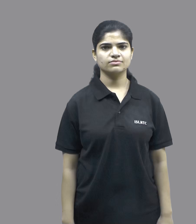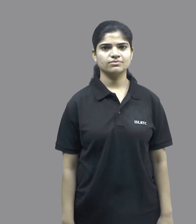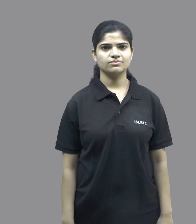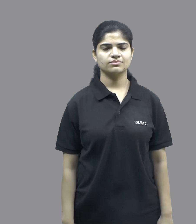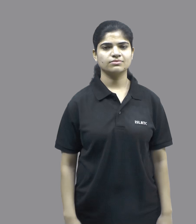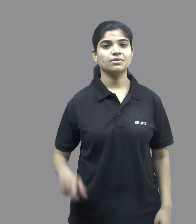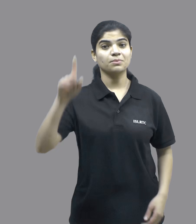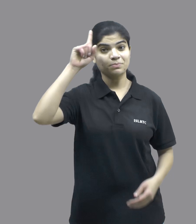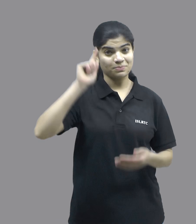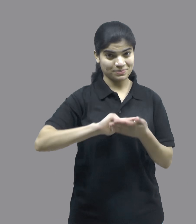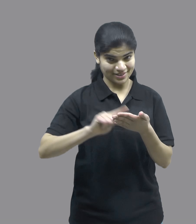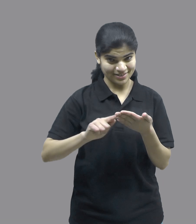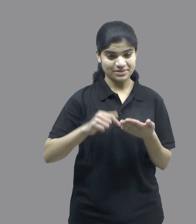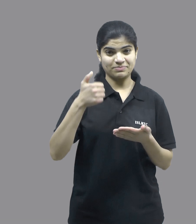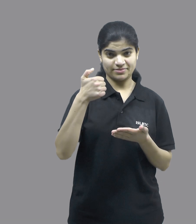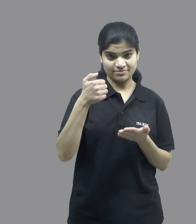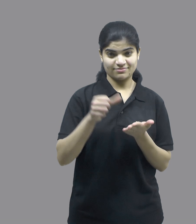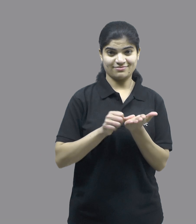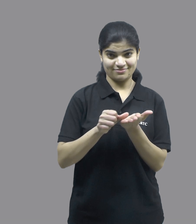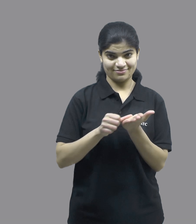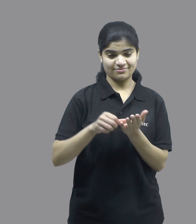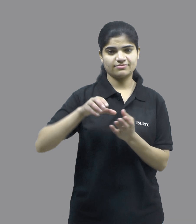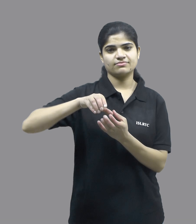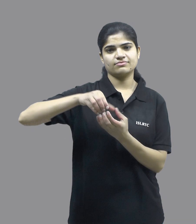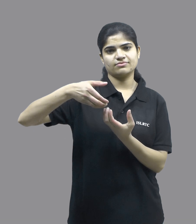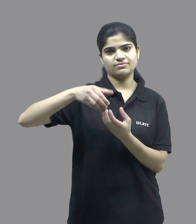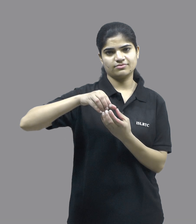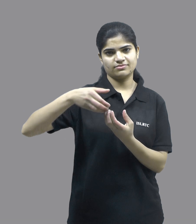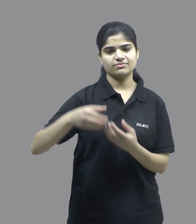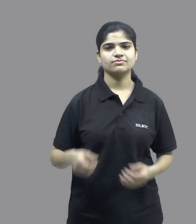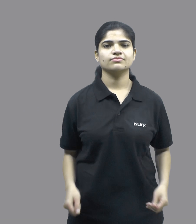Pencil Box